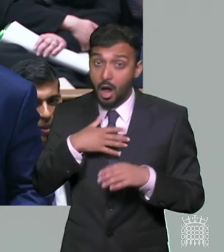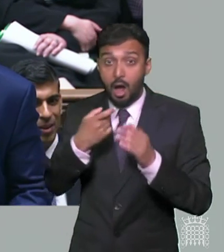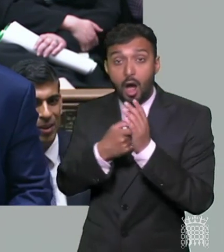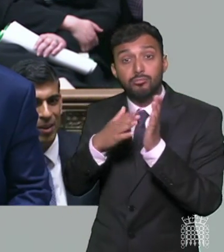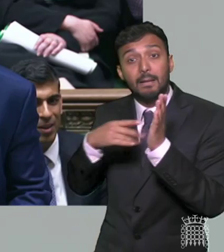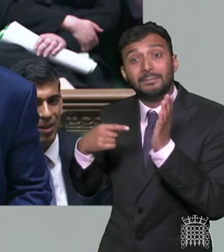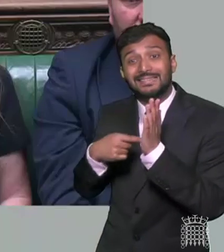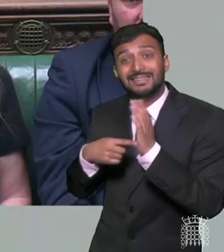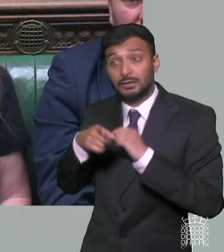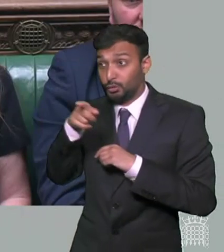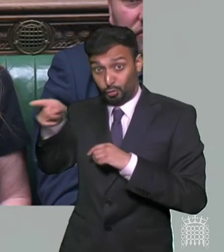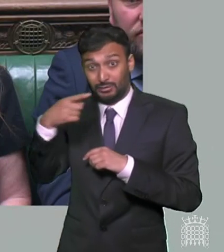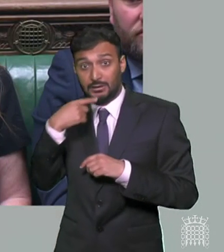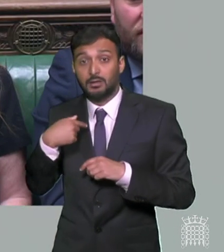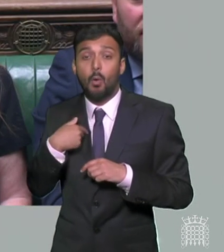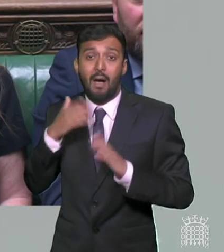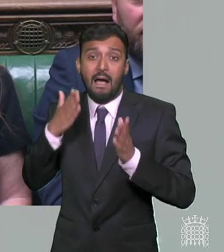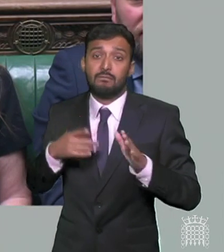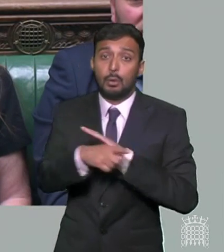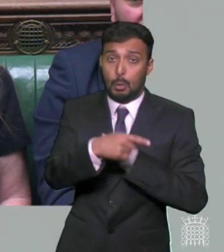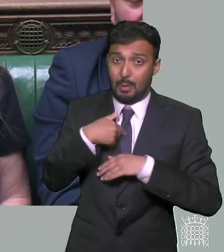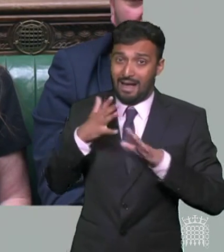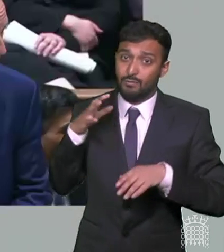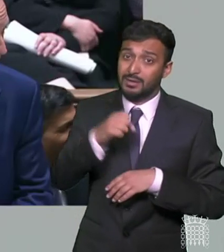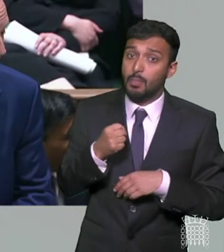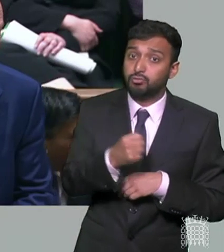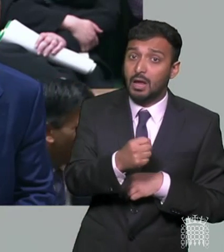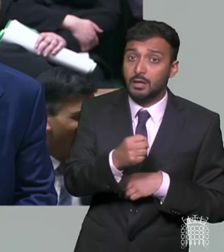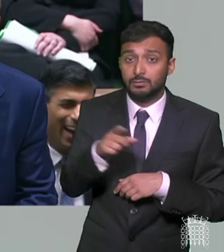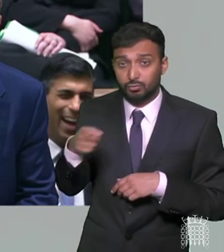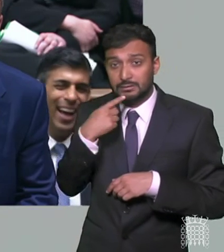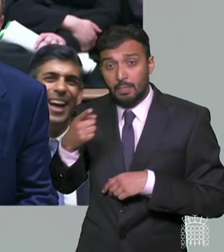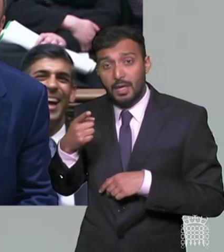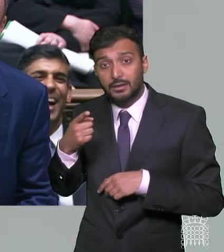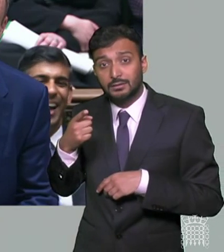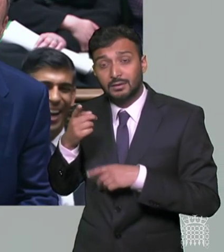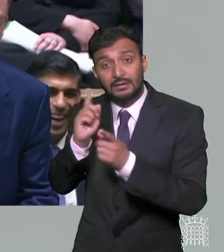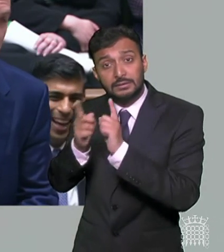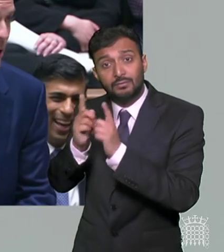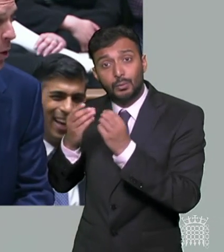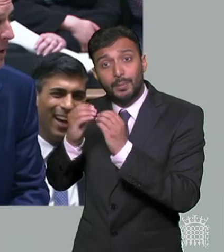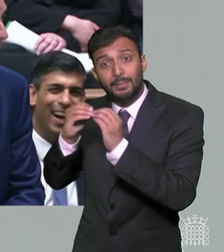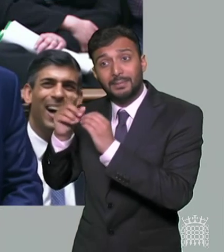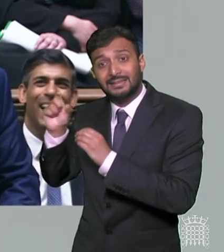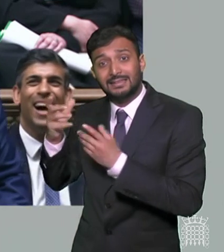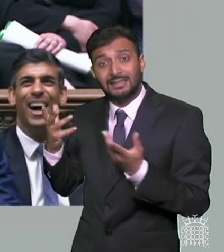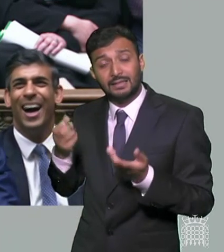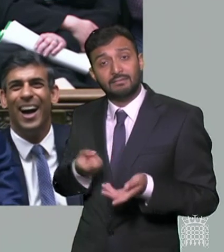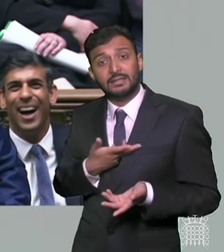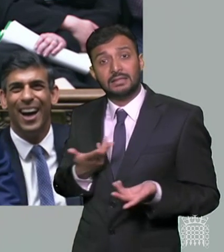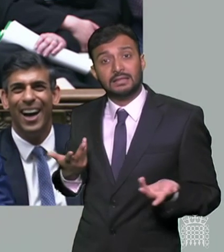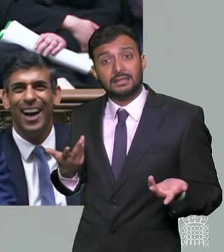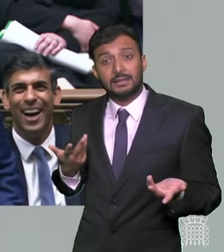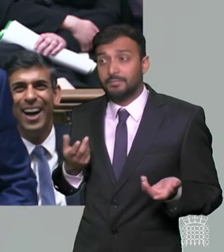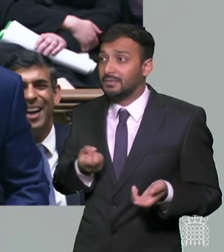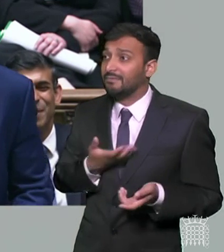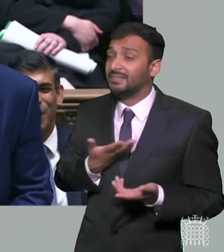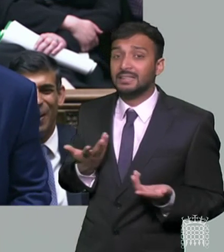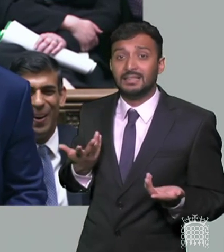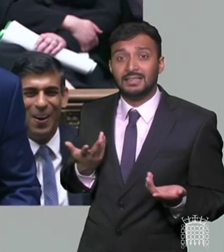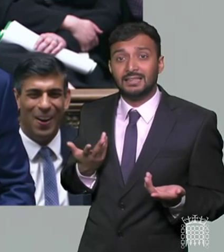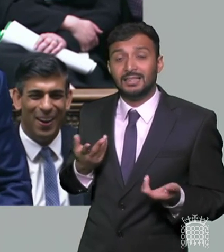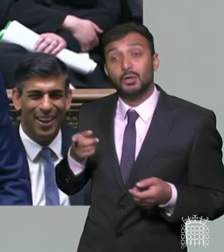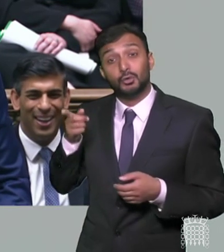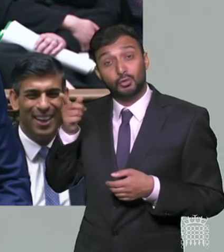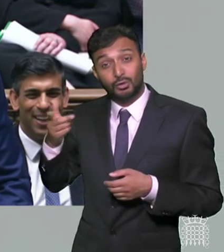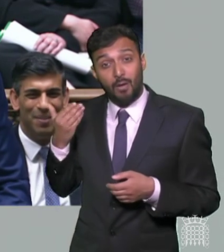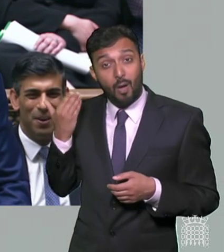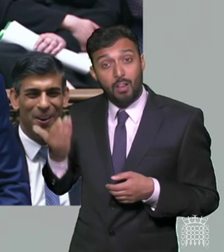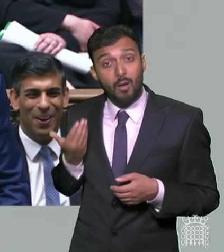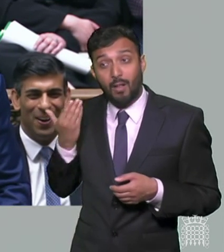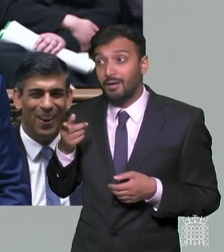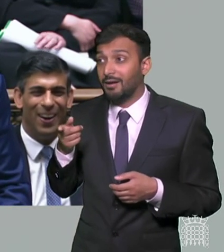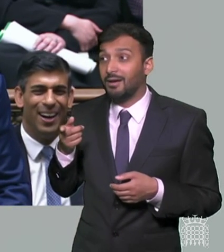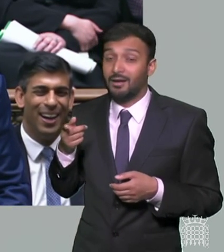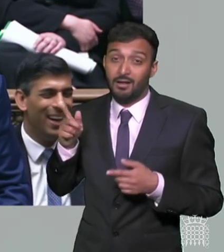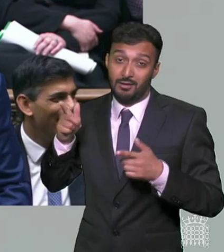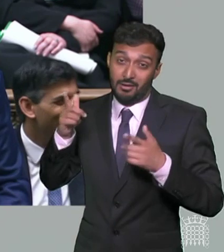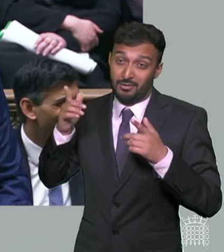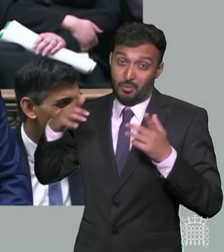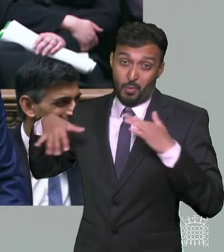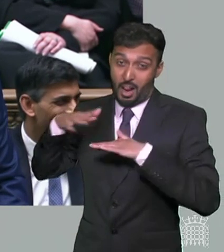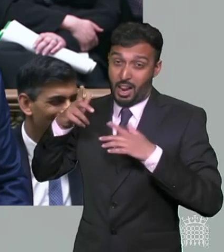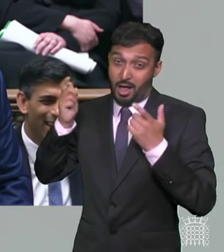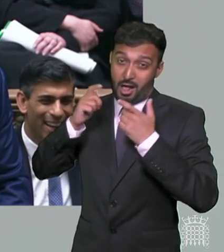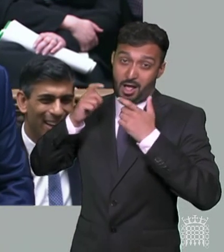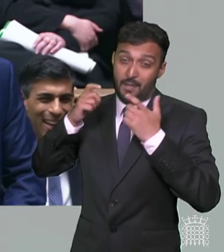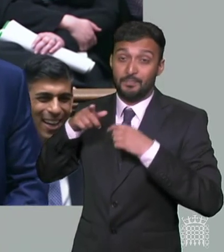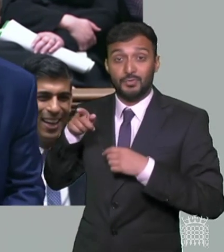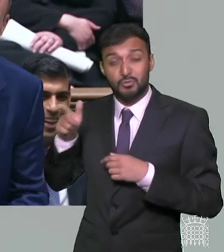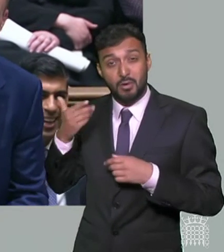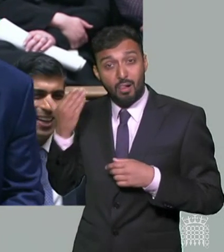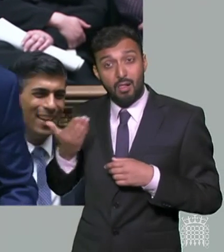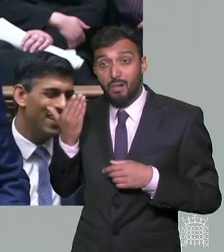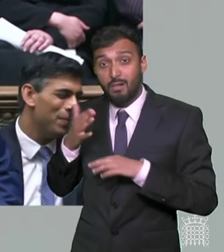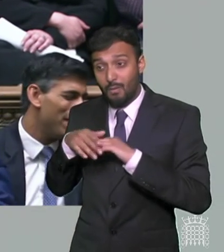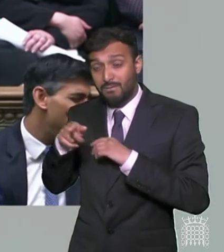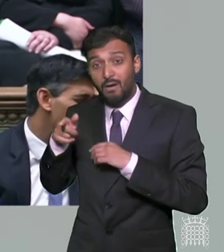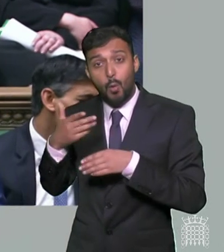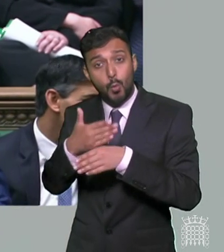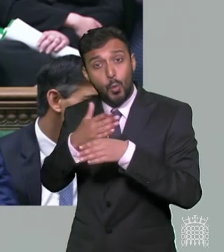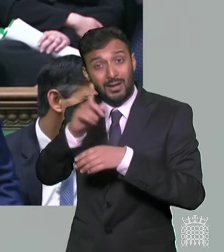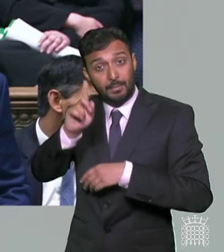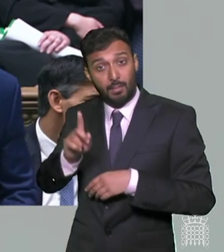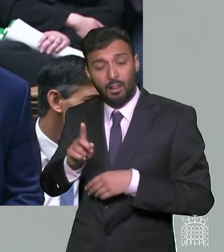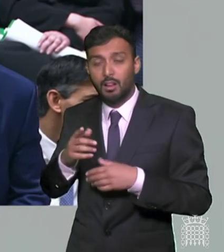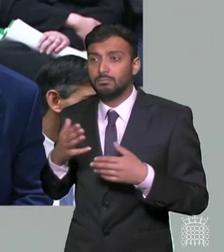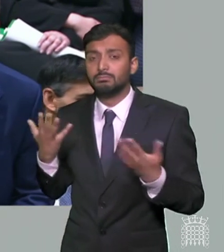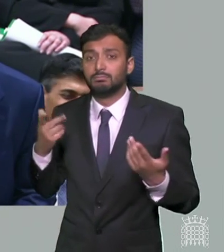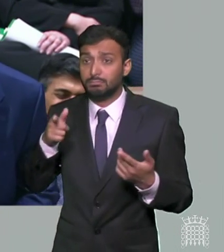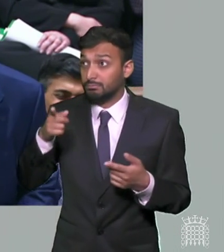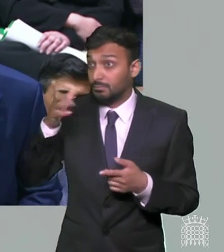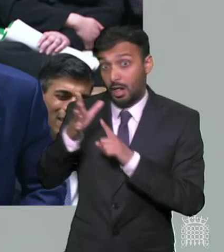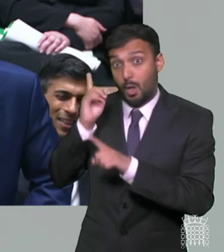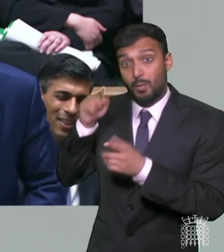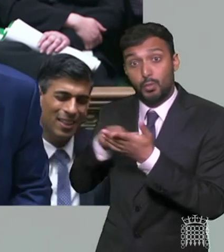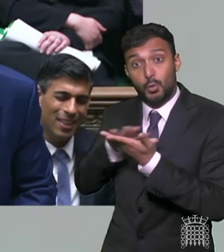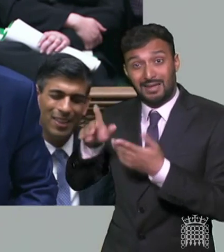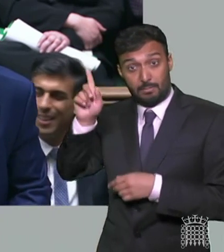now, I have a train to catch.” She talks about working people, but where was she when comrades were on the picket line last Thursday?